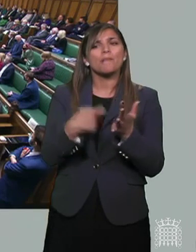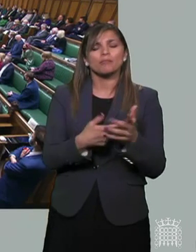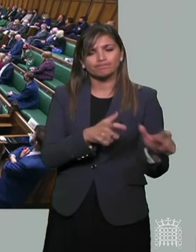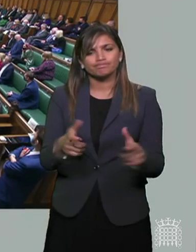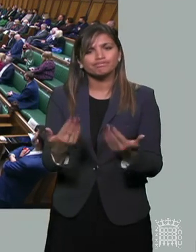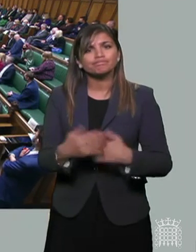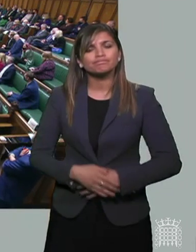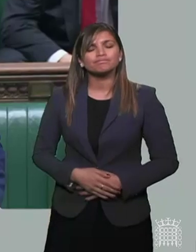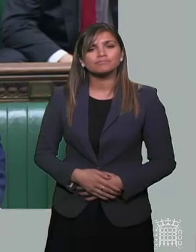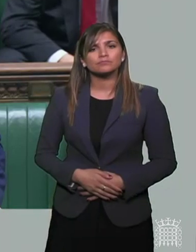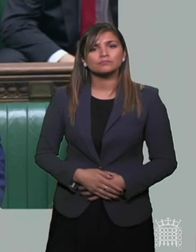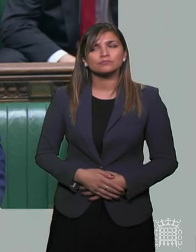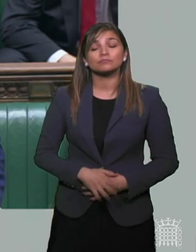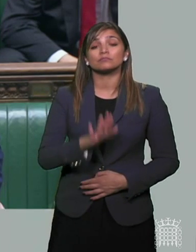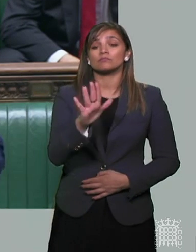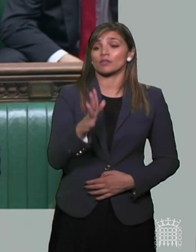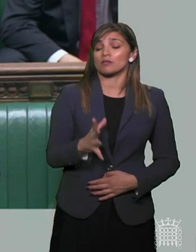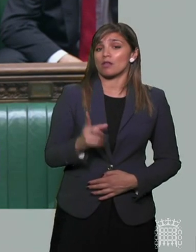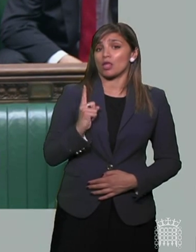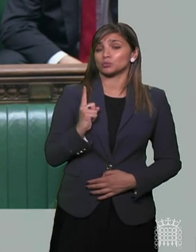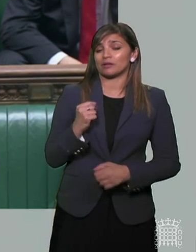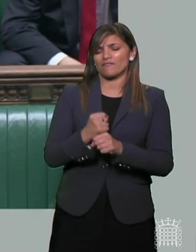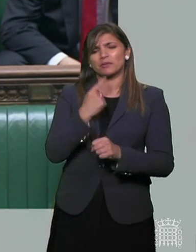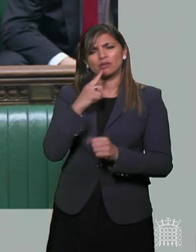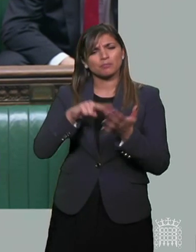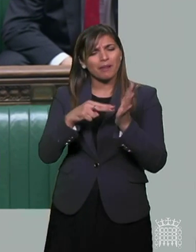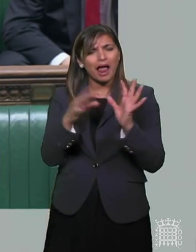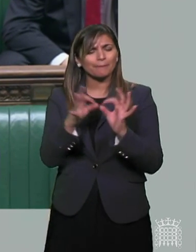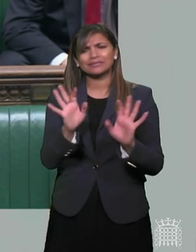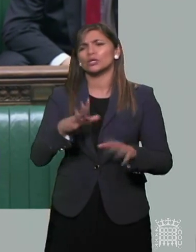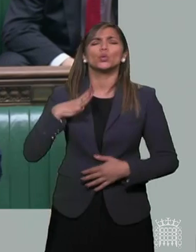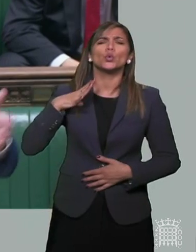Only last week, the Government were saying that plan B measures were not required.